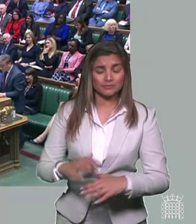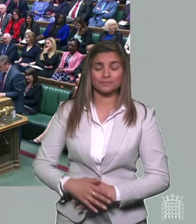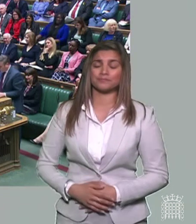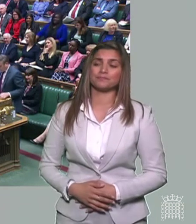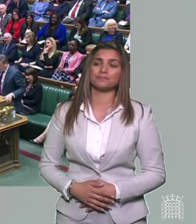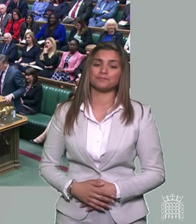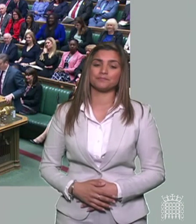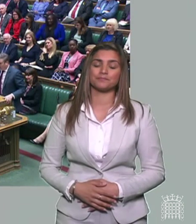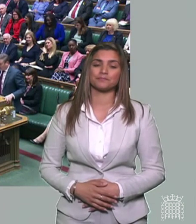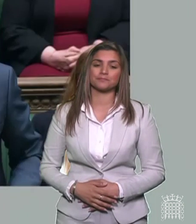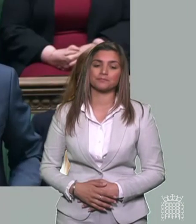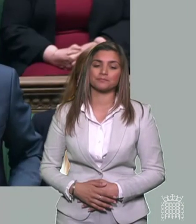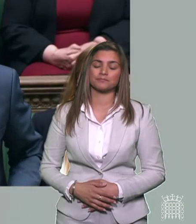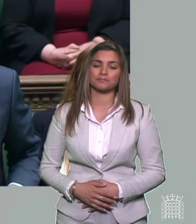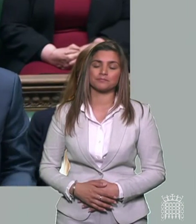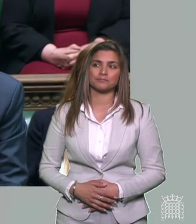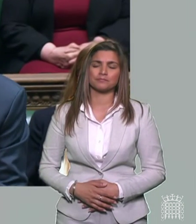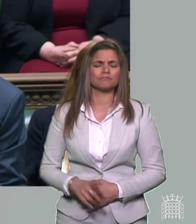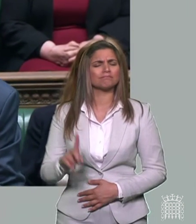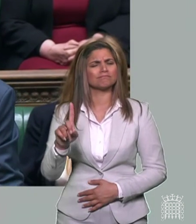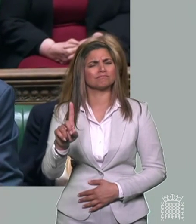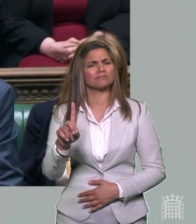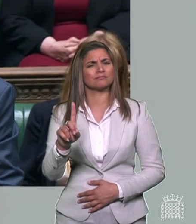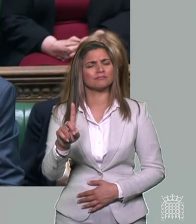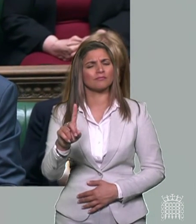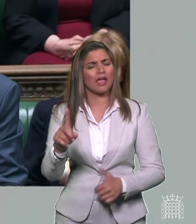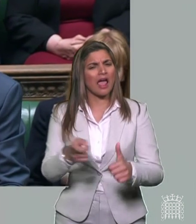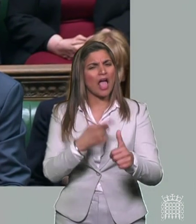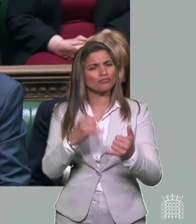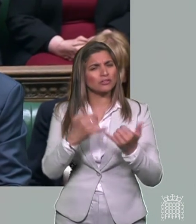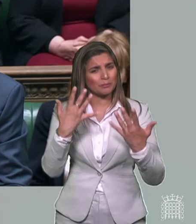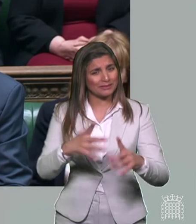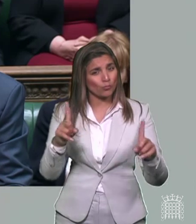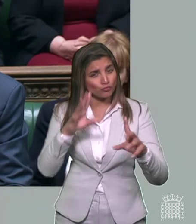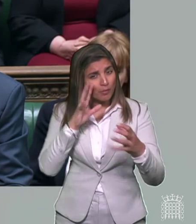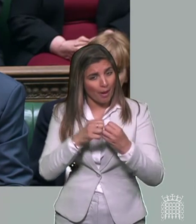Allegra Stratton laughed at breaking the rules.